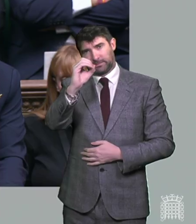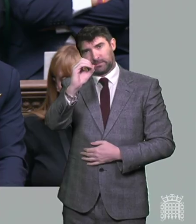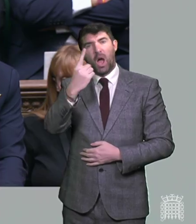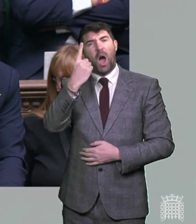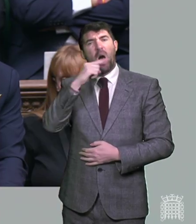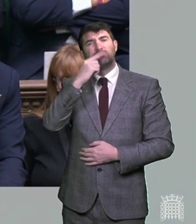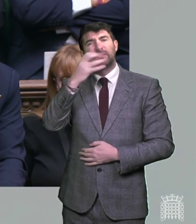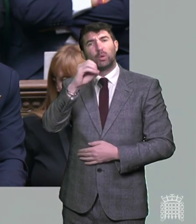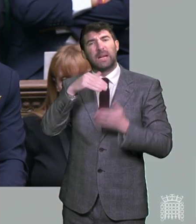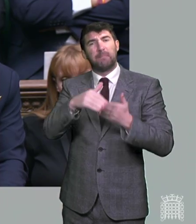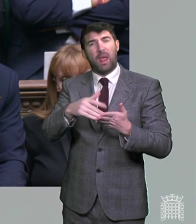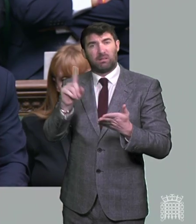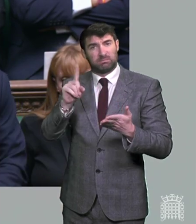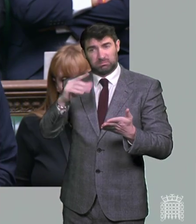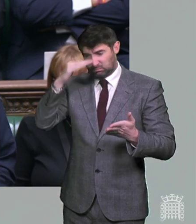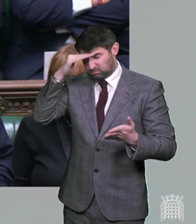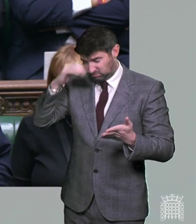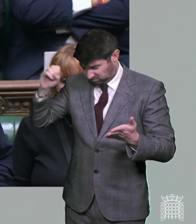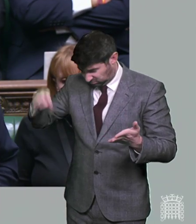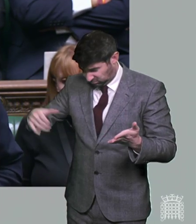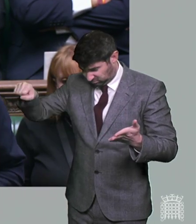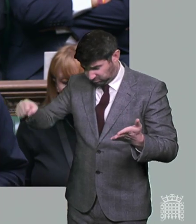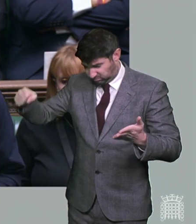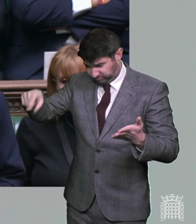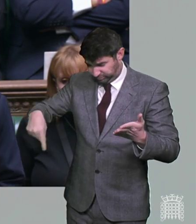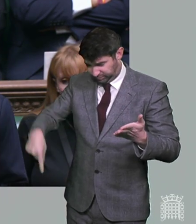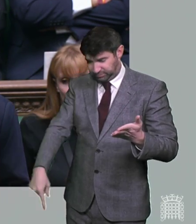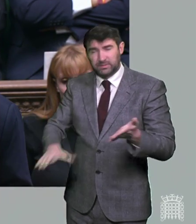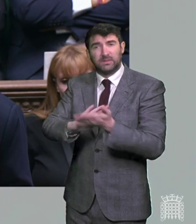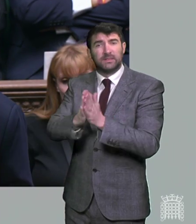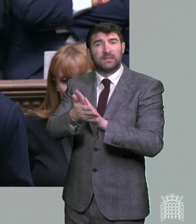Since then, 30,000 people have crossed the channel in small boats.